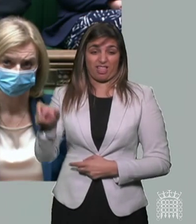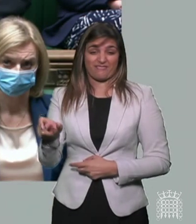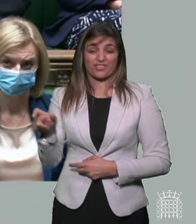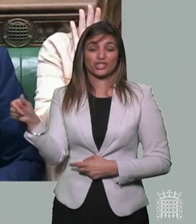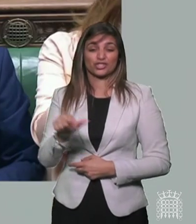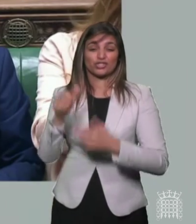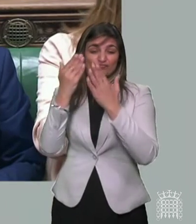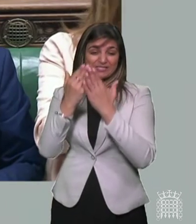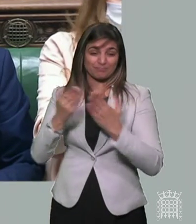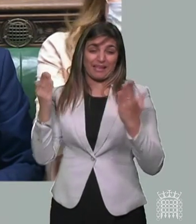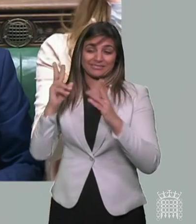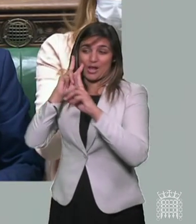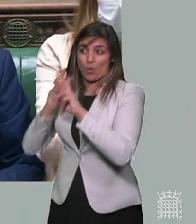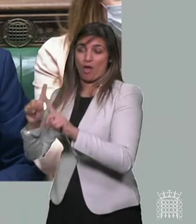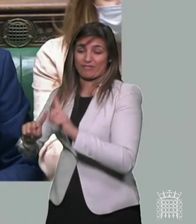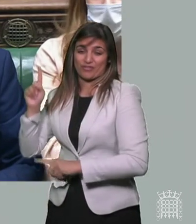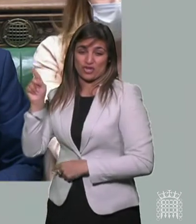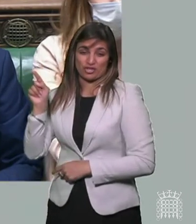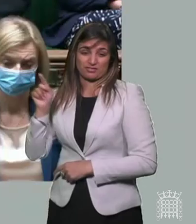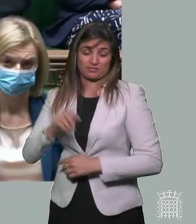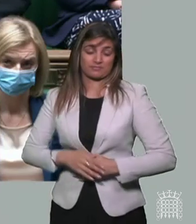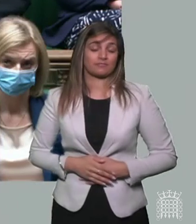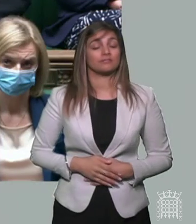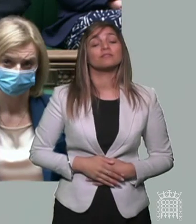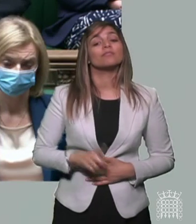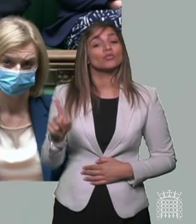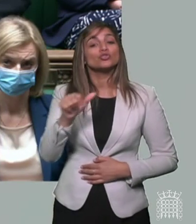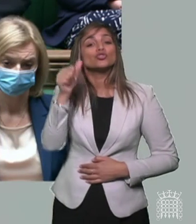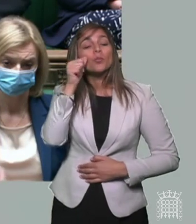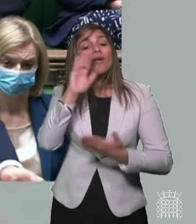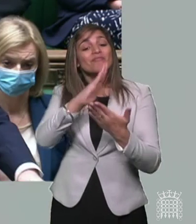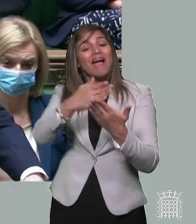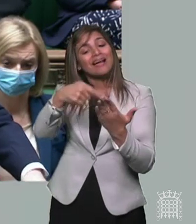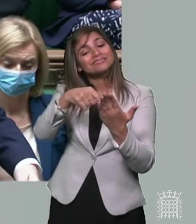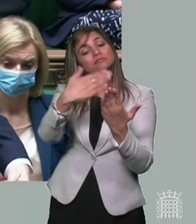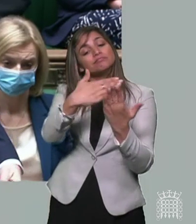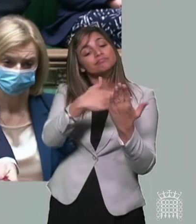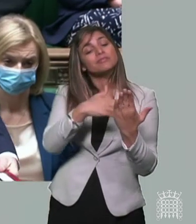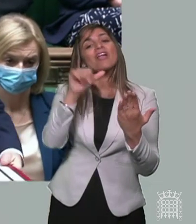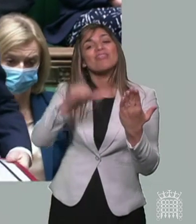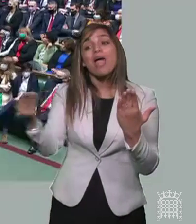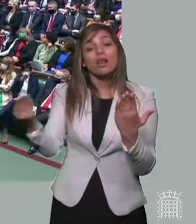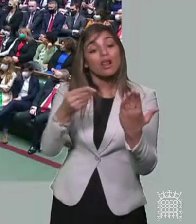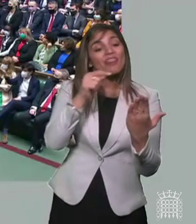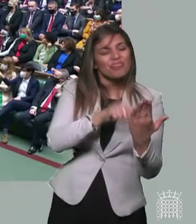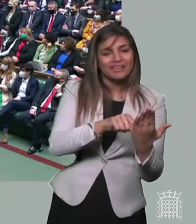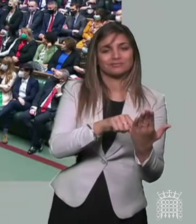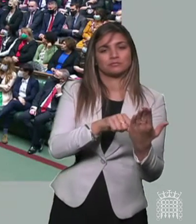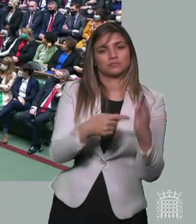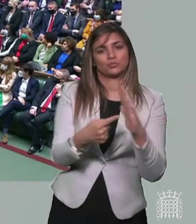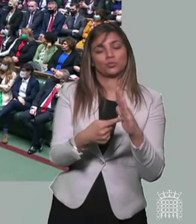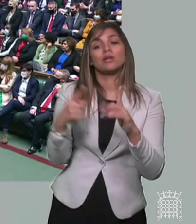I hope that he will wait until the facts are established and brought to this House.